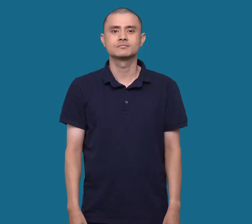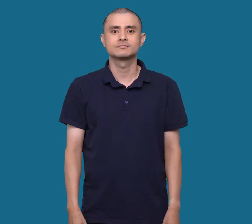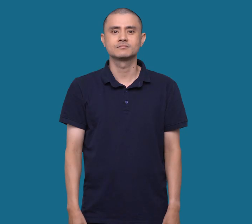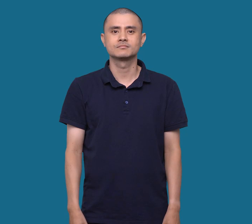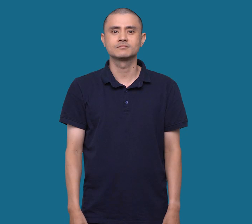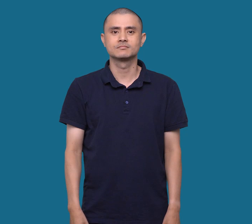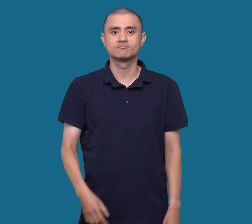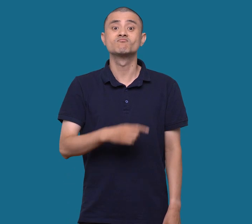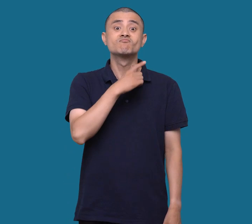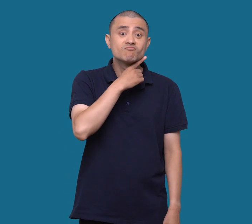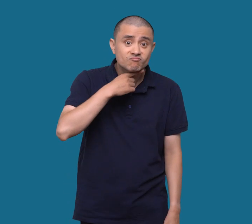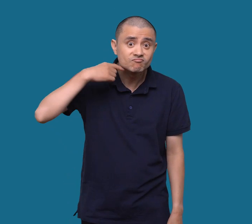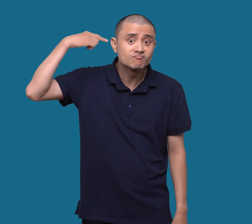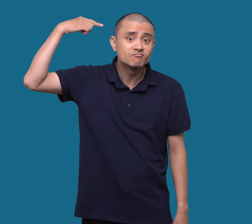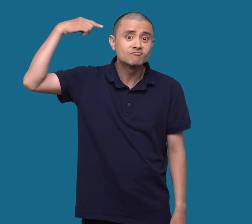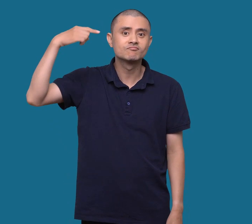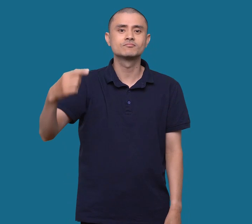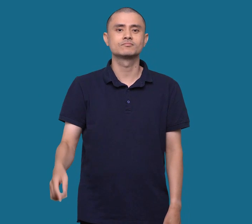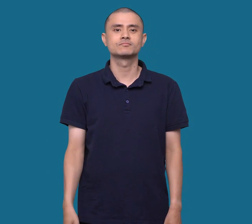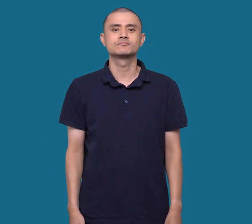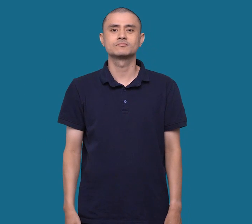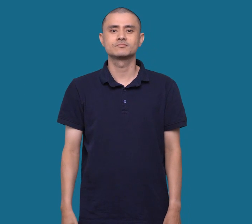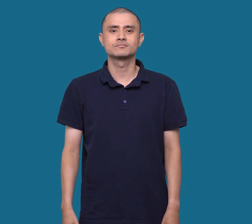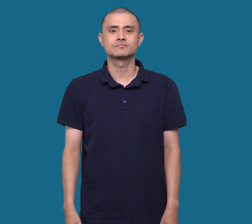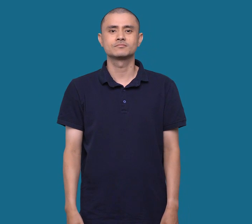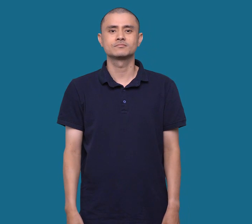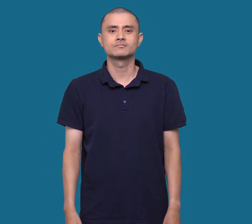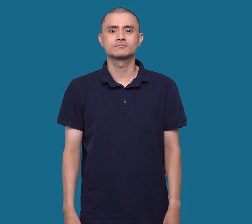hứa